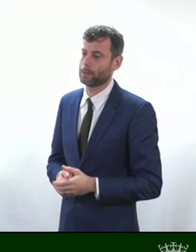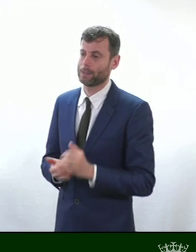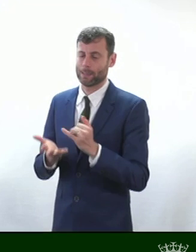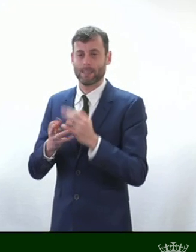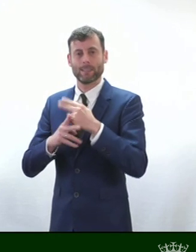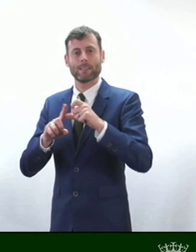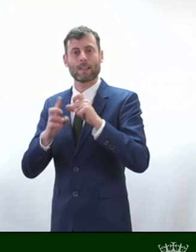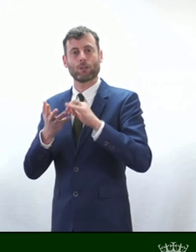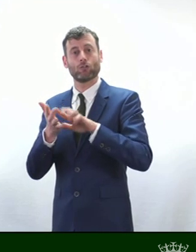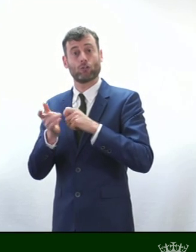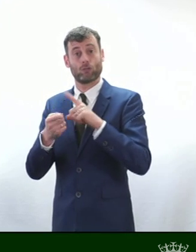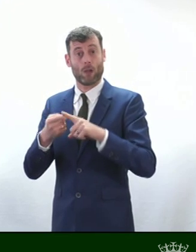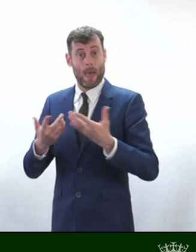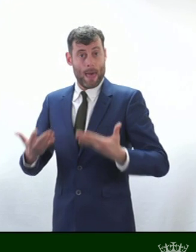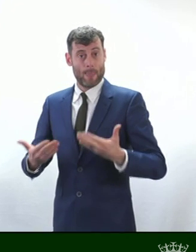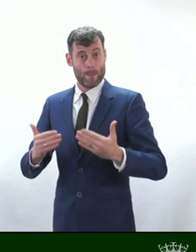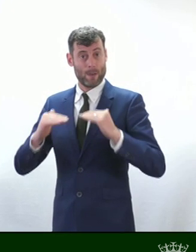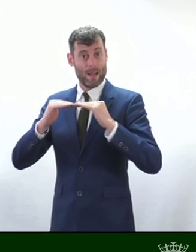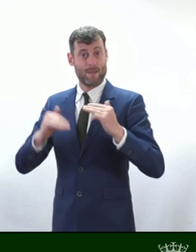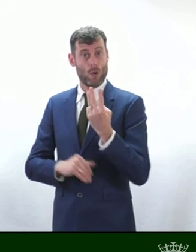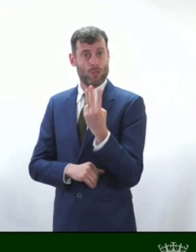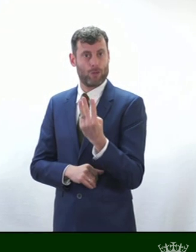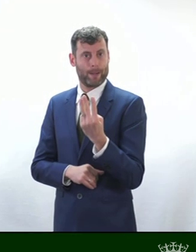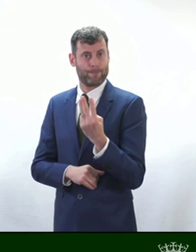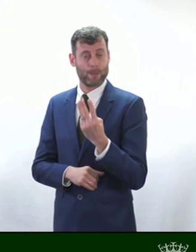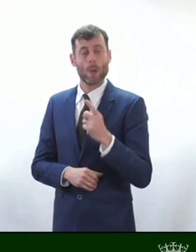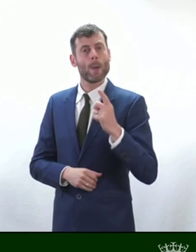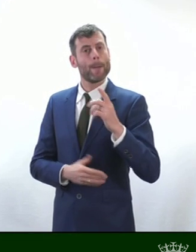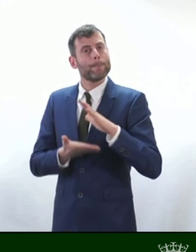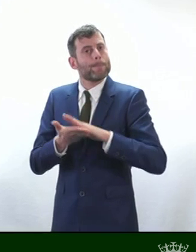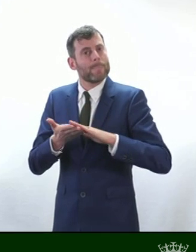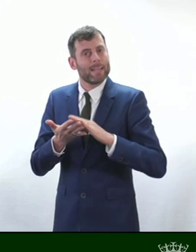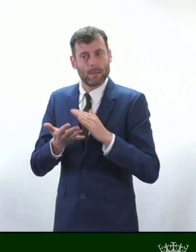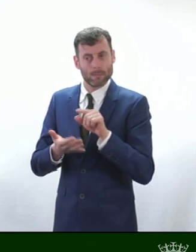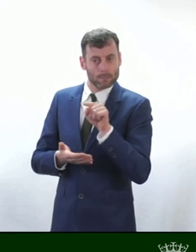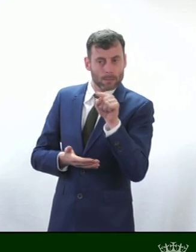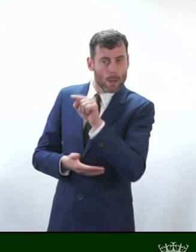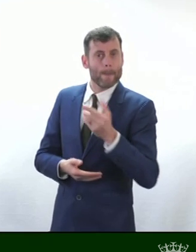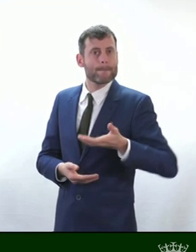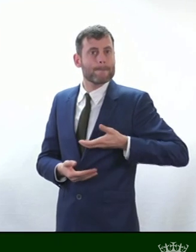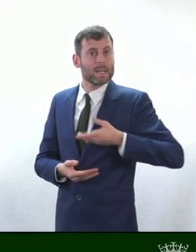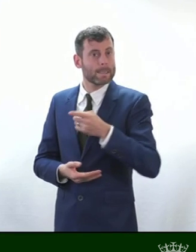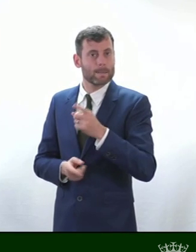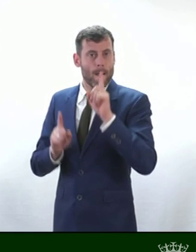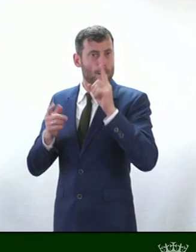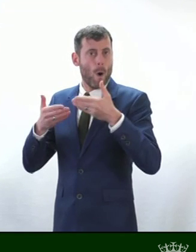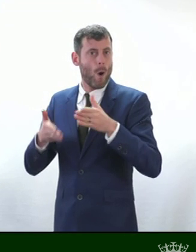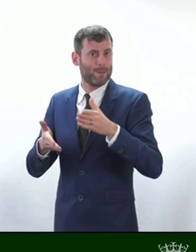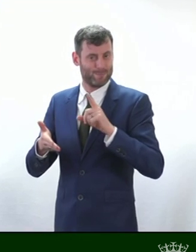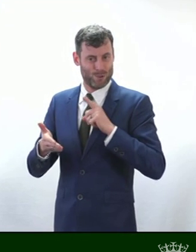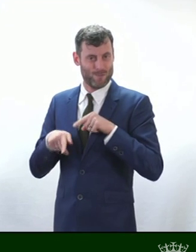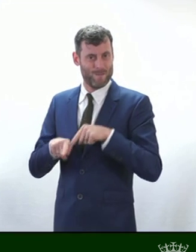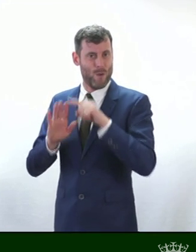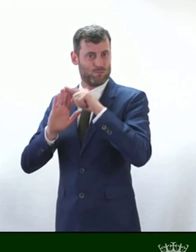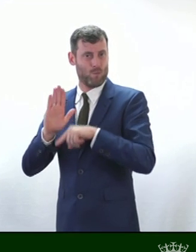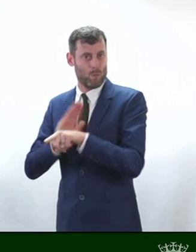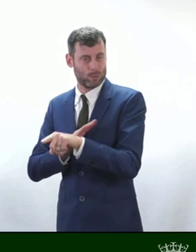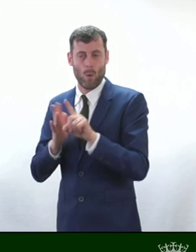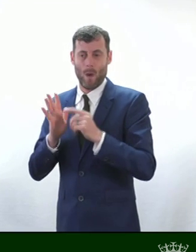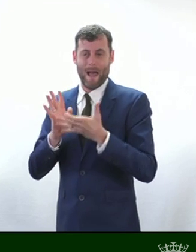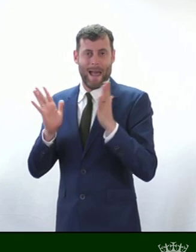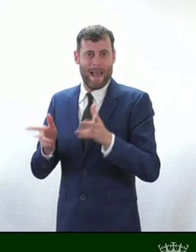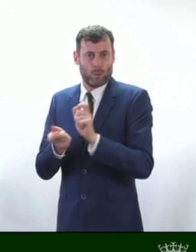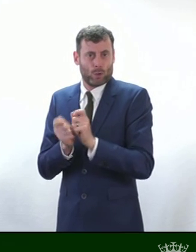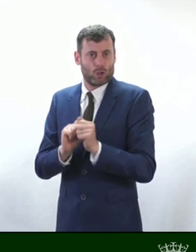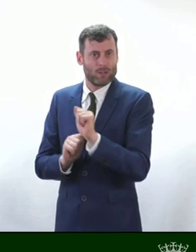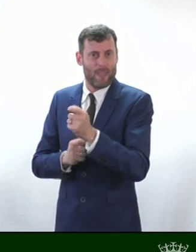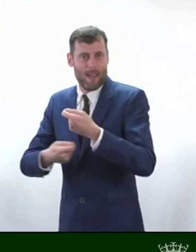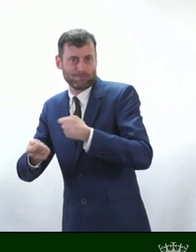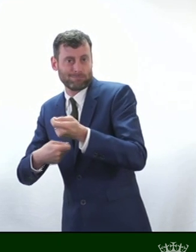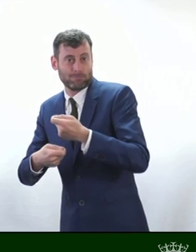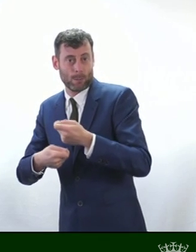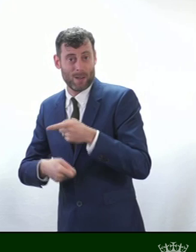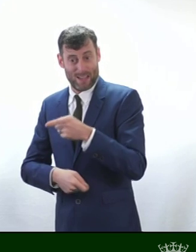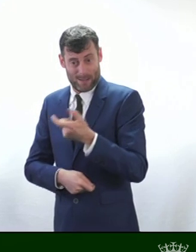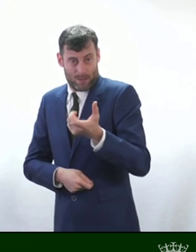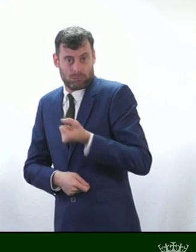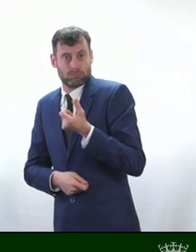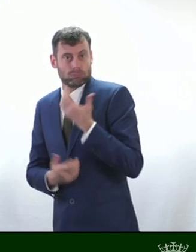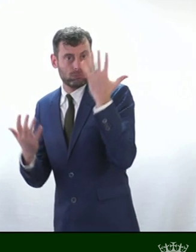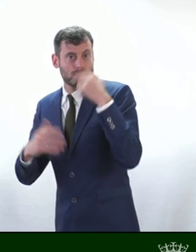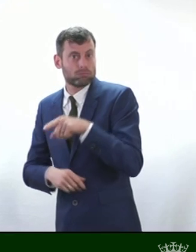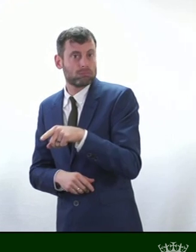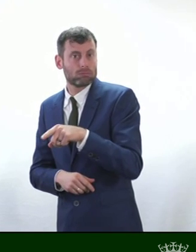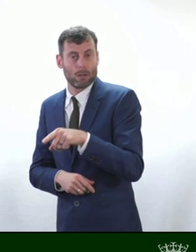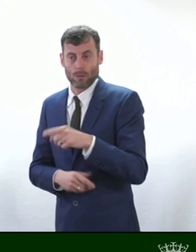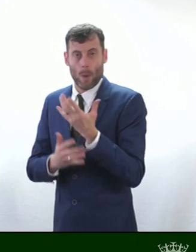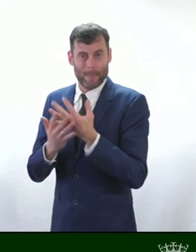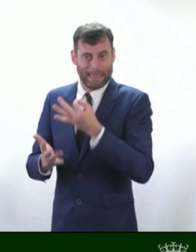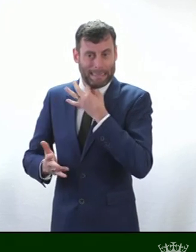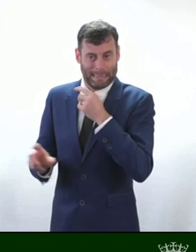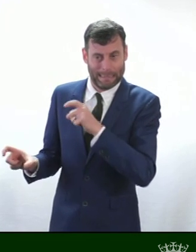Staffordshire is currently in tier 3, so unfortunately, due to restrictions, many local businesses are either unable to open or having to operate differently, which is having a significant impact on my constituents’ lives and livelihoods.